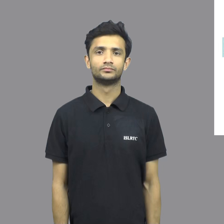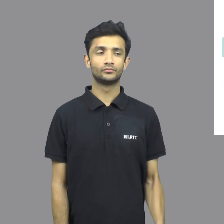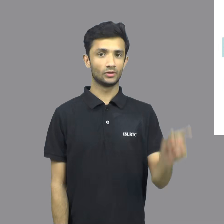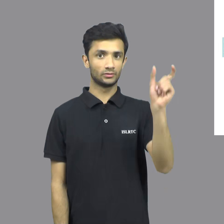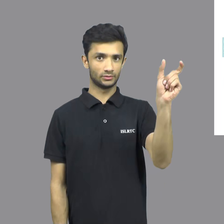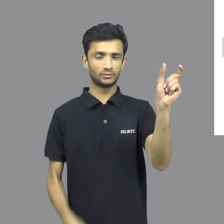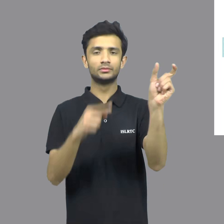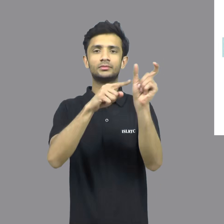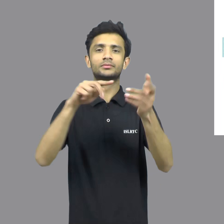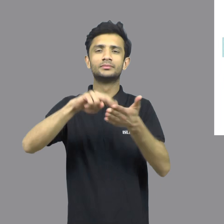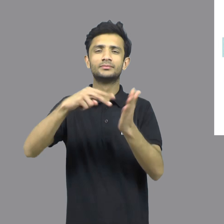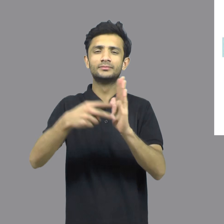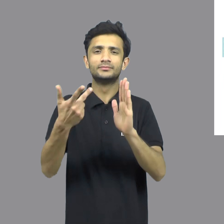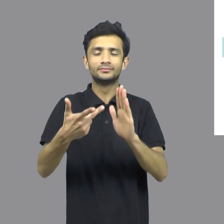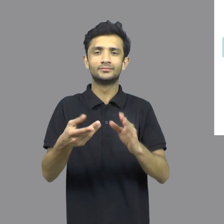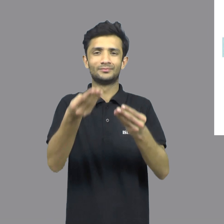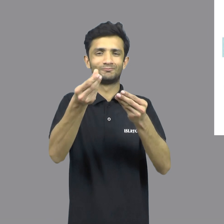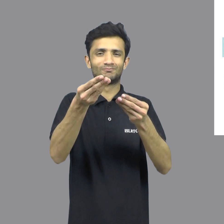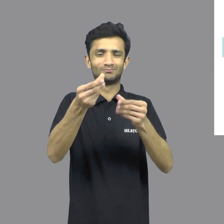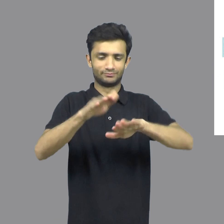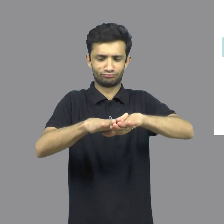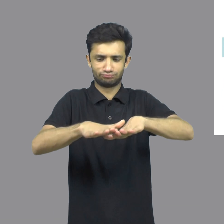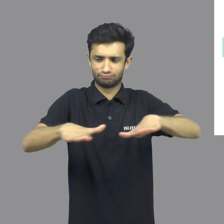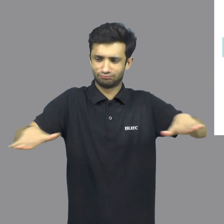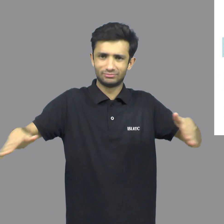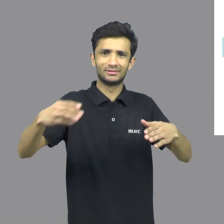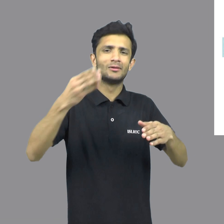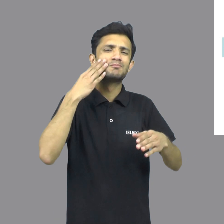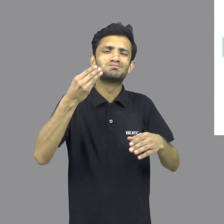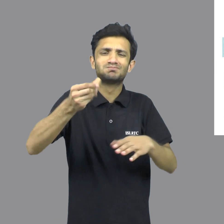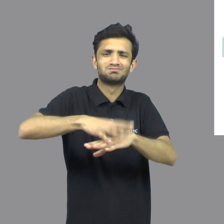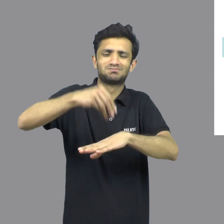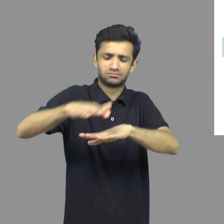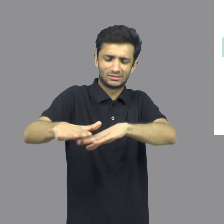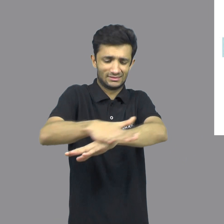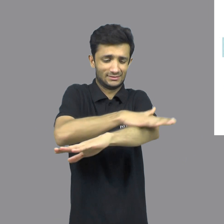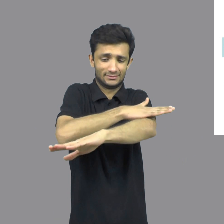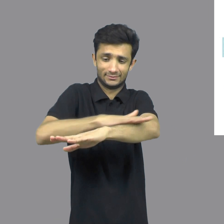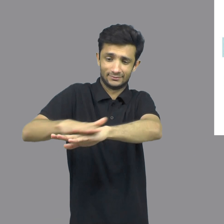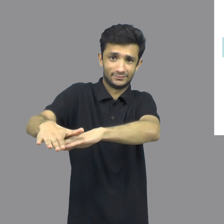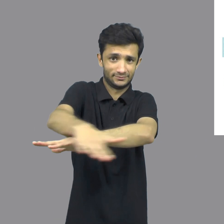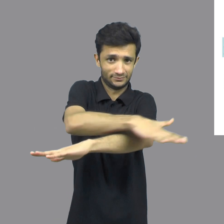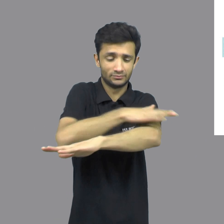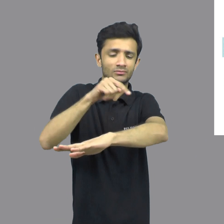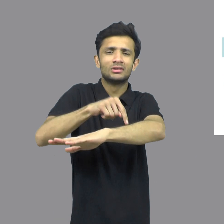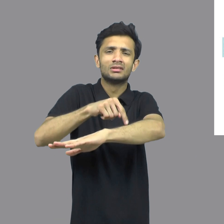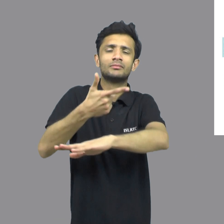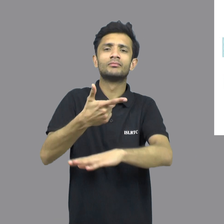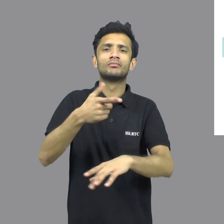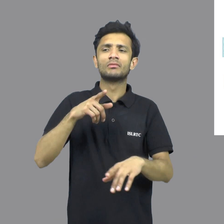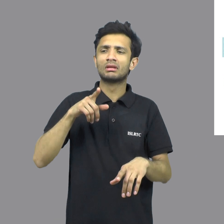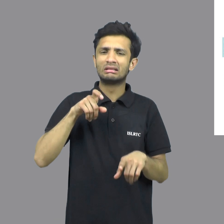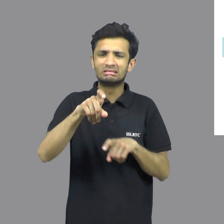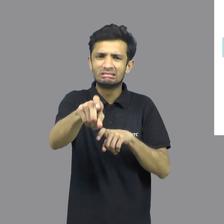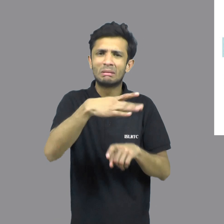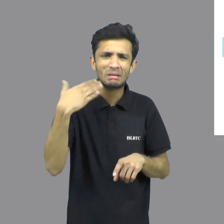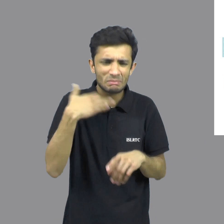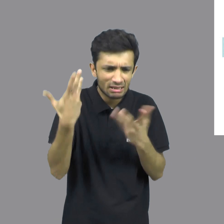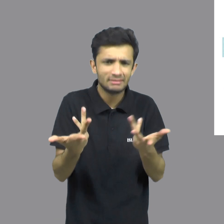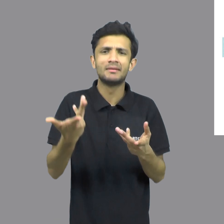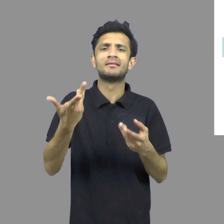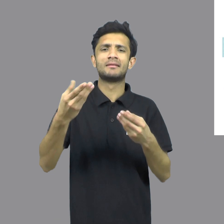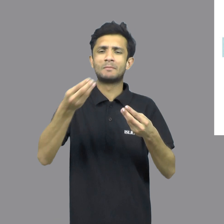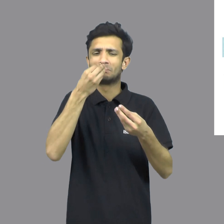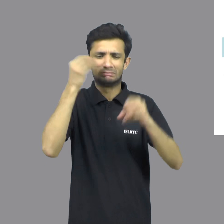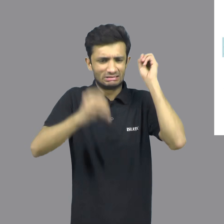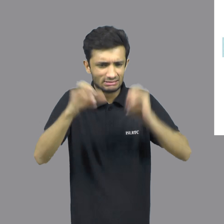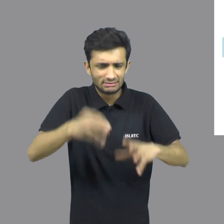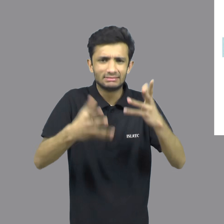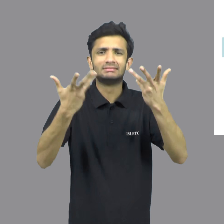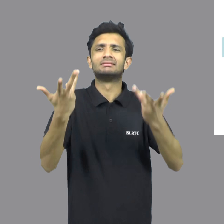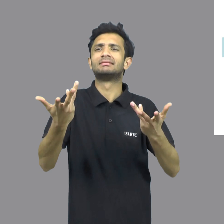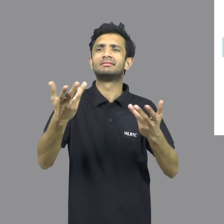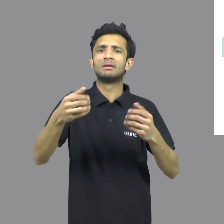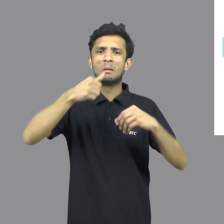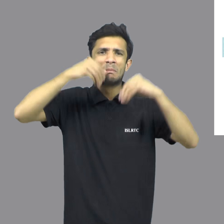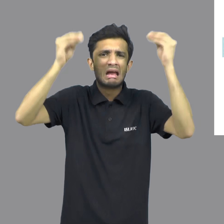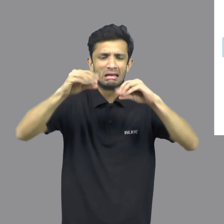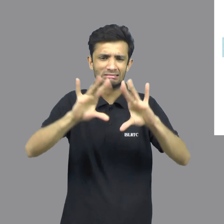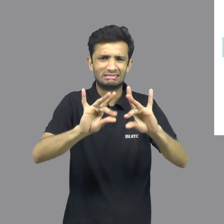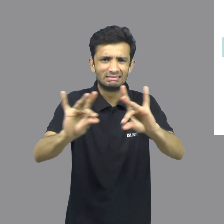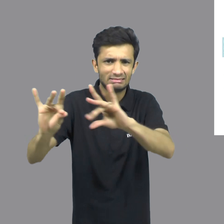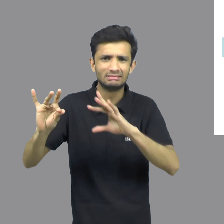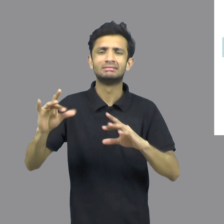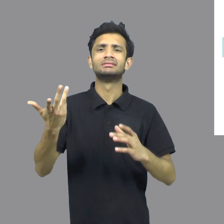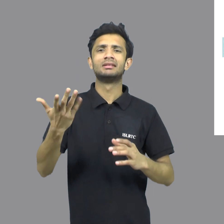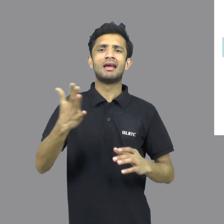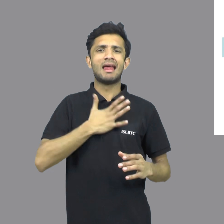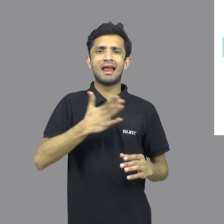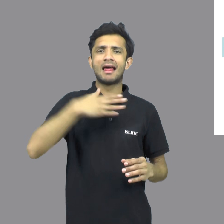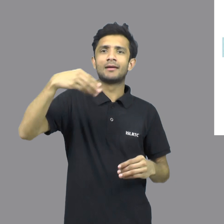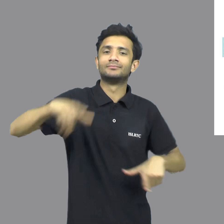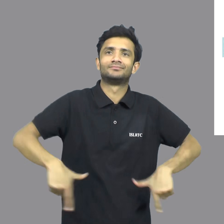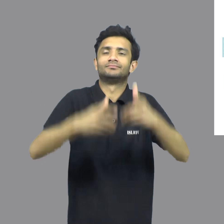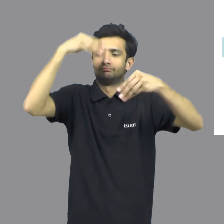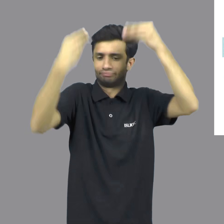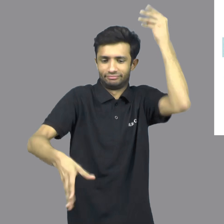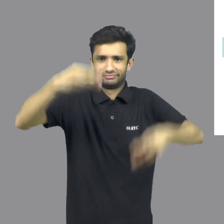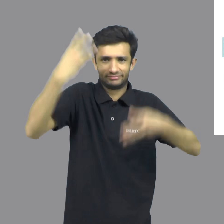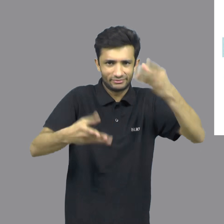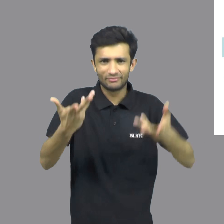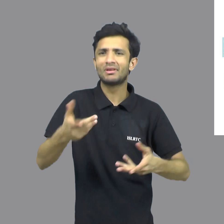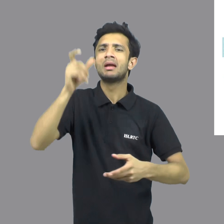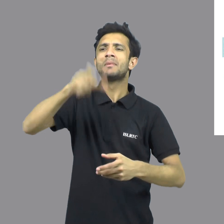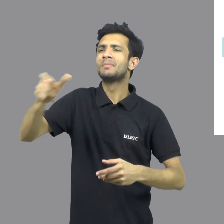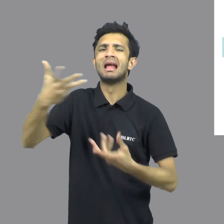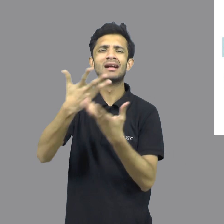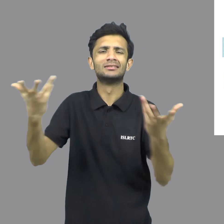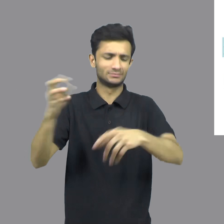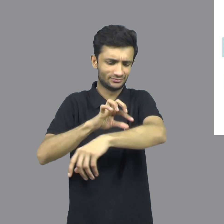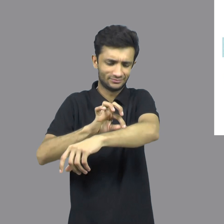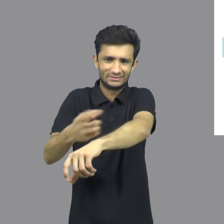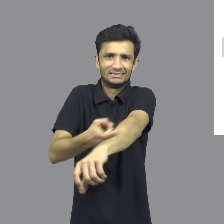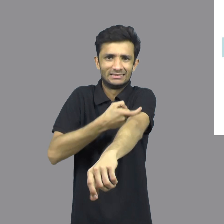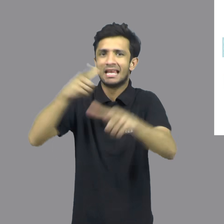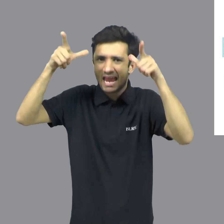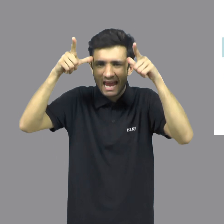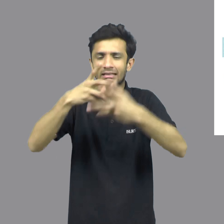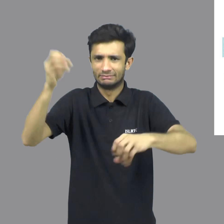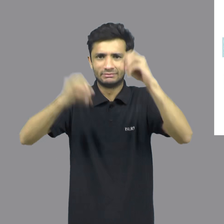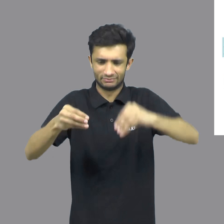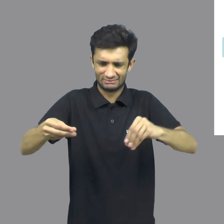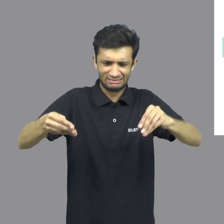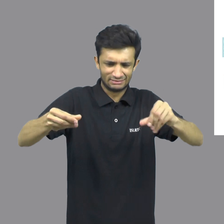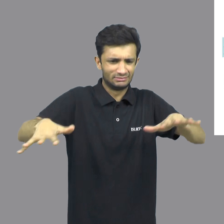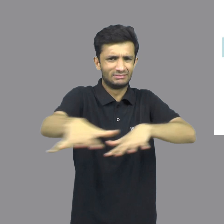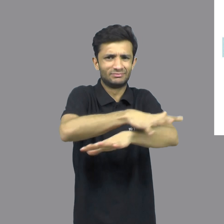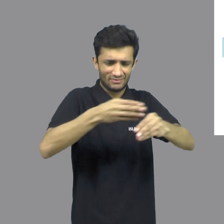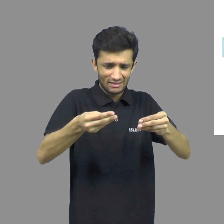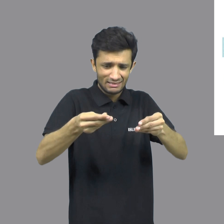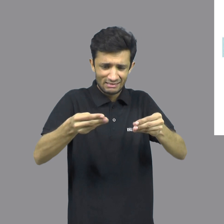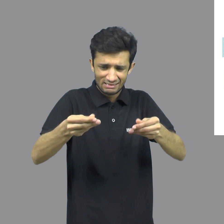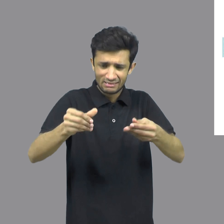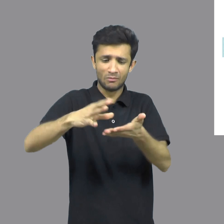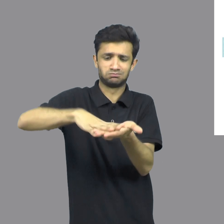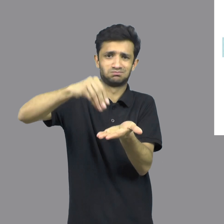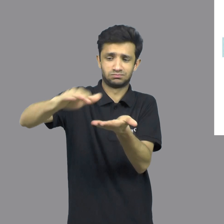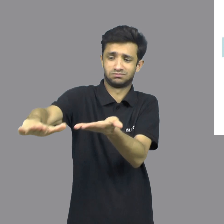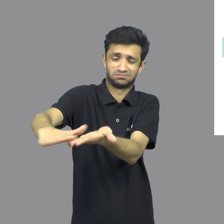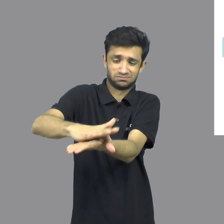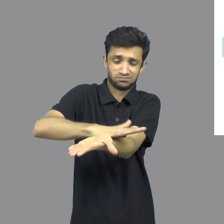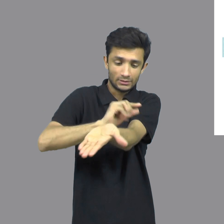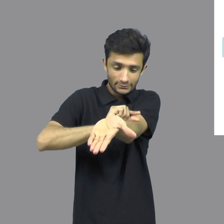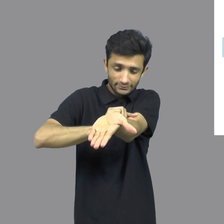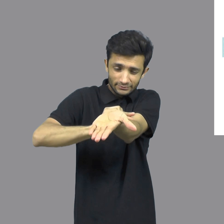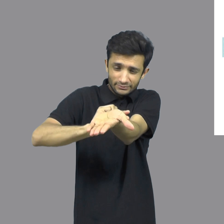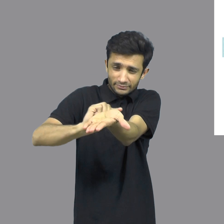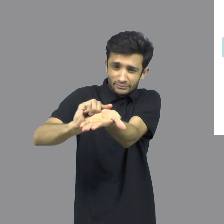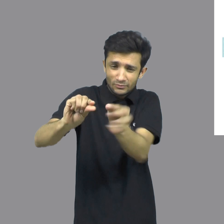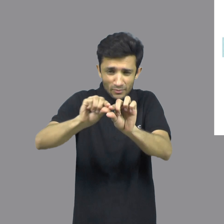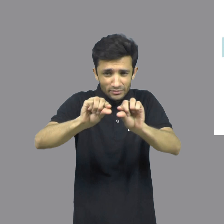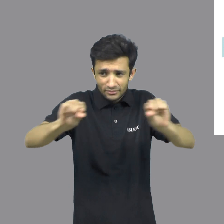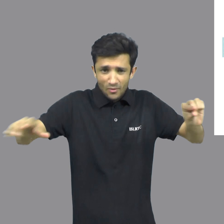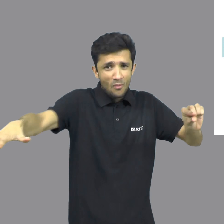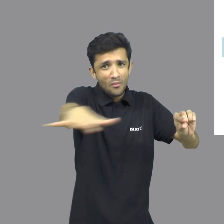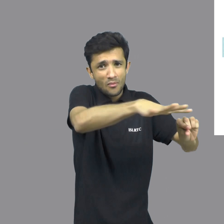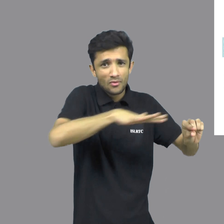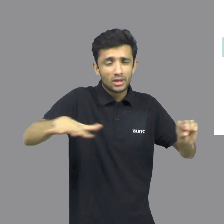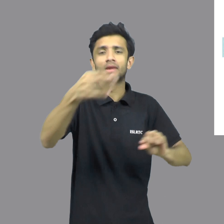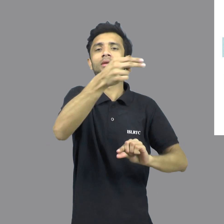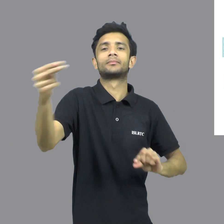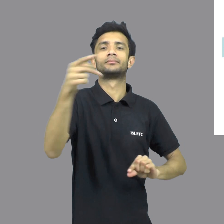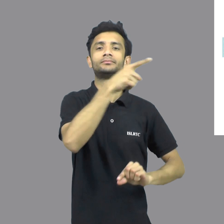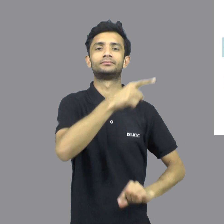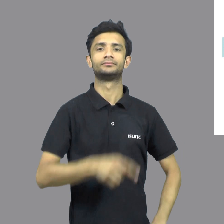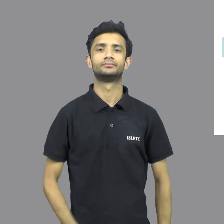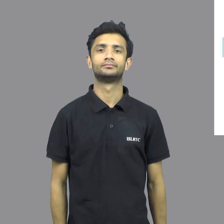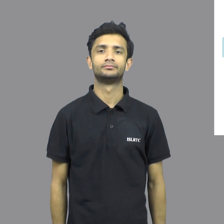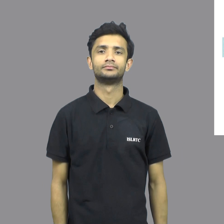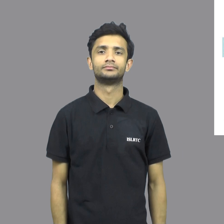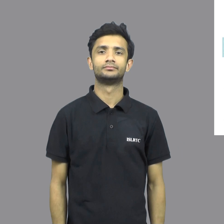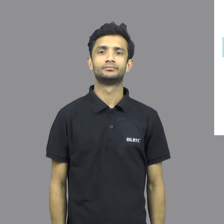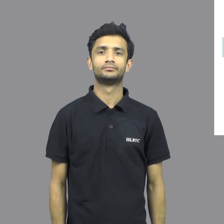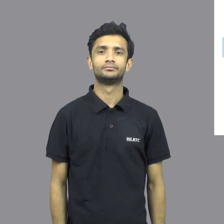Humus